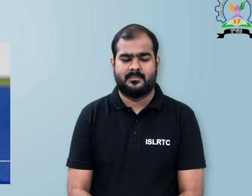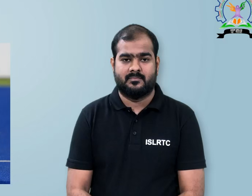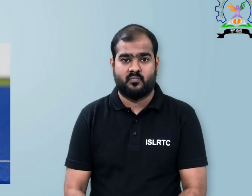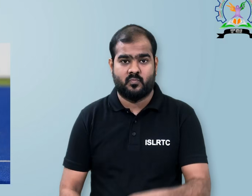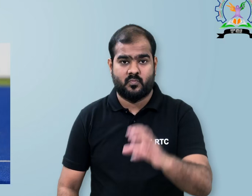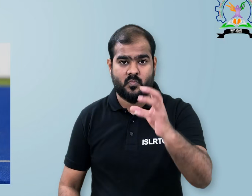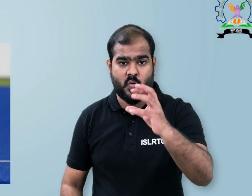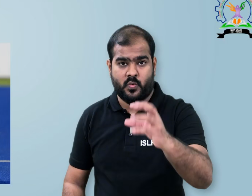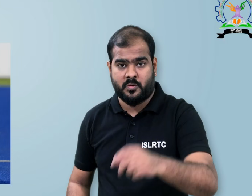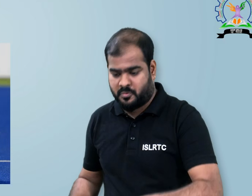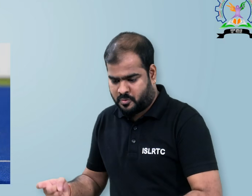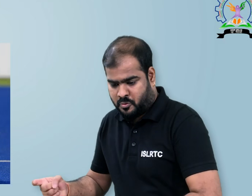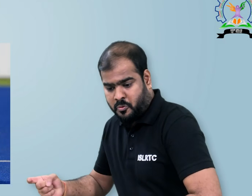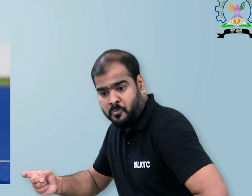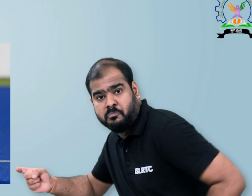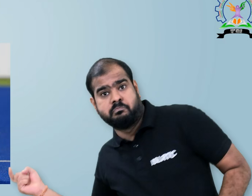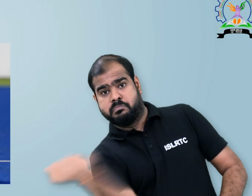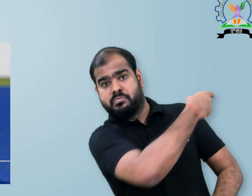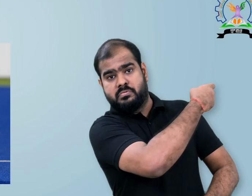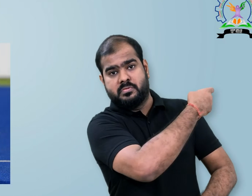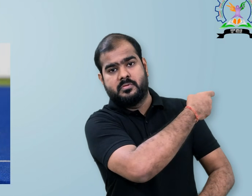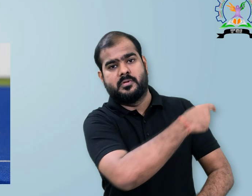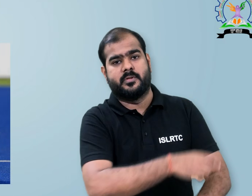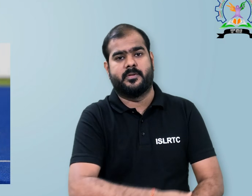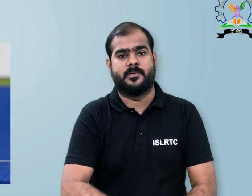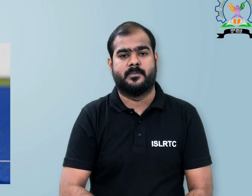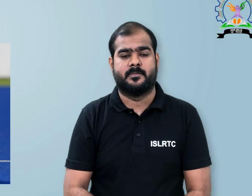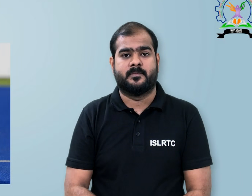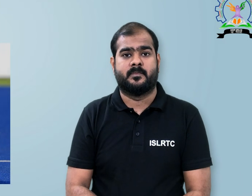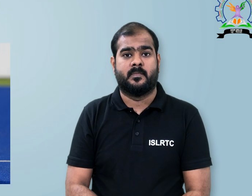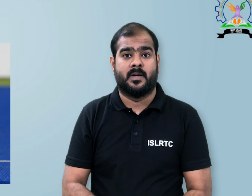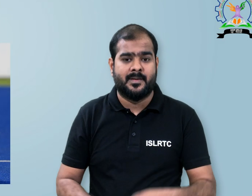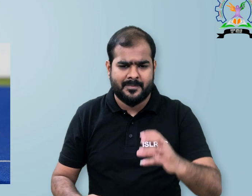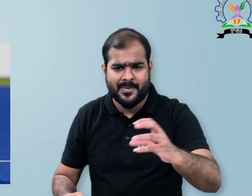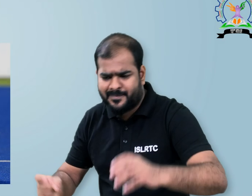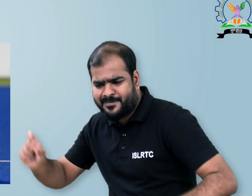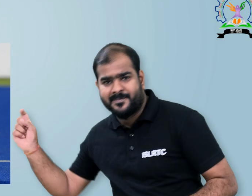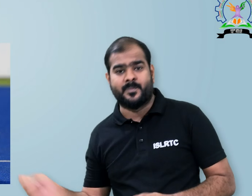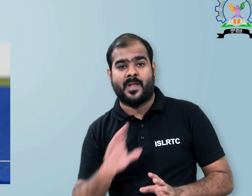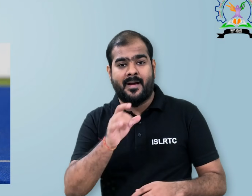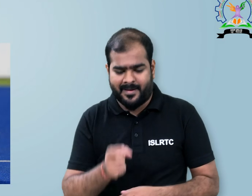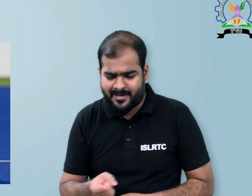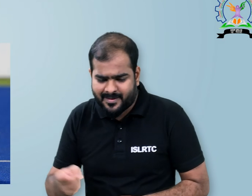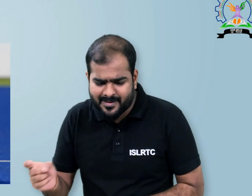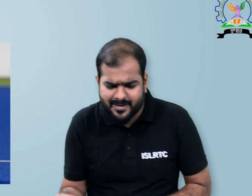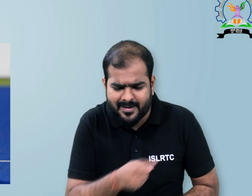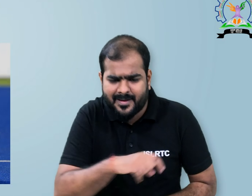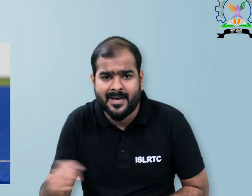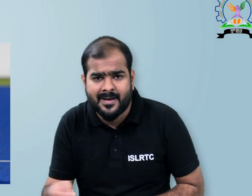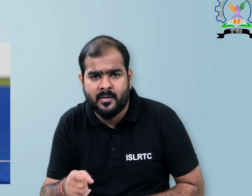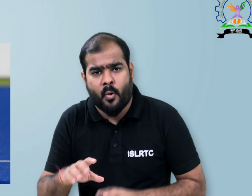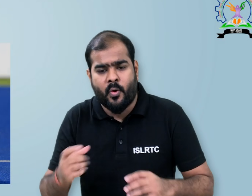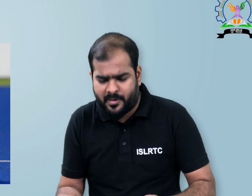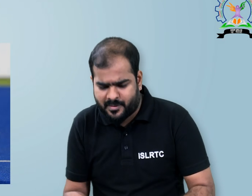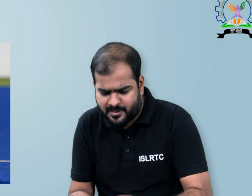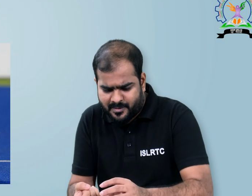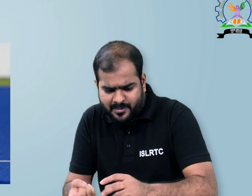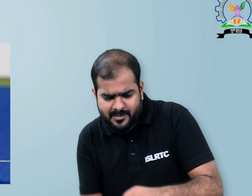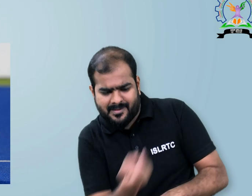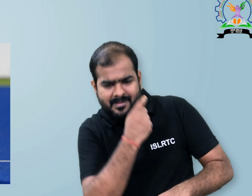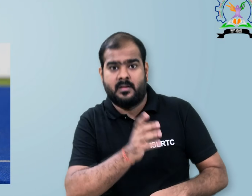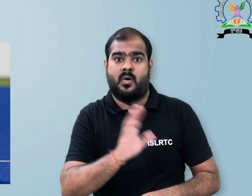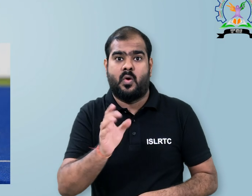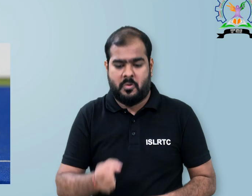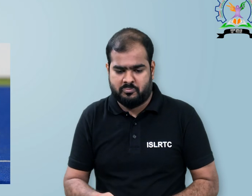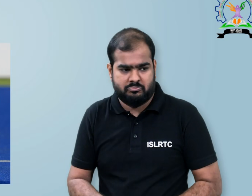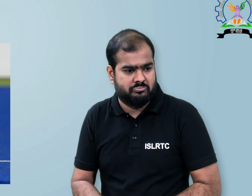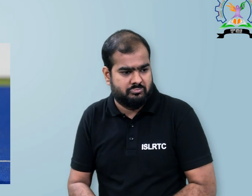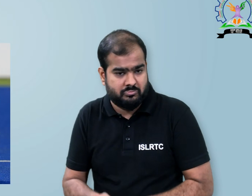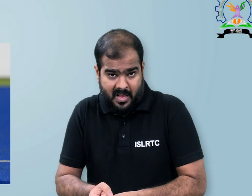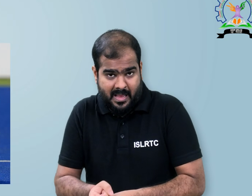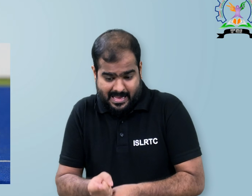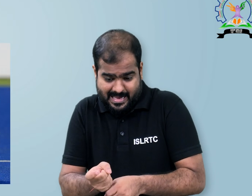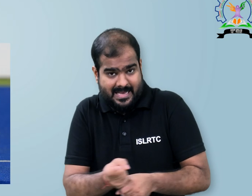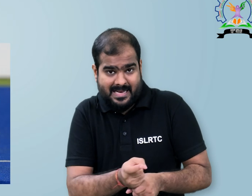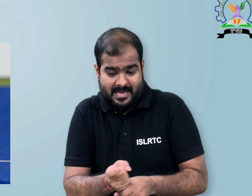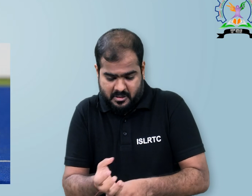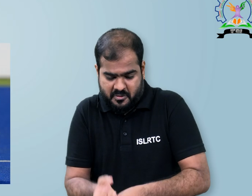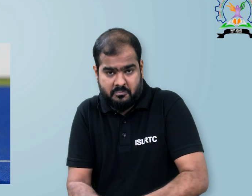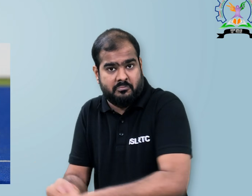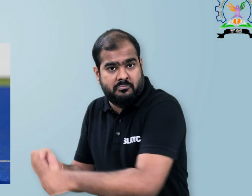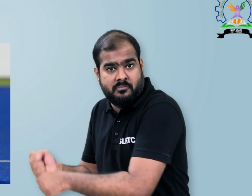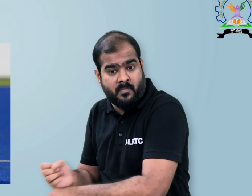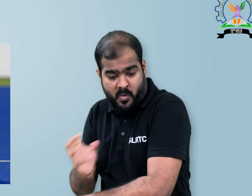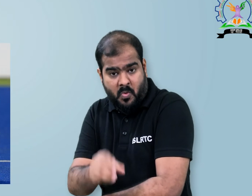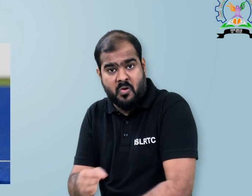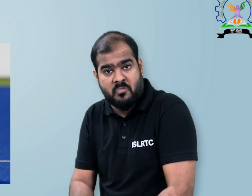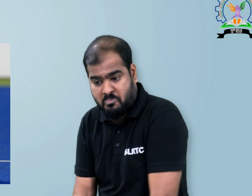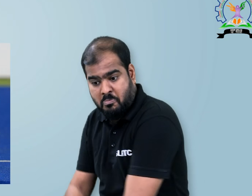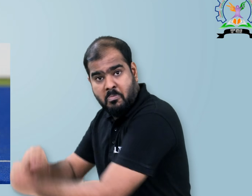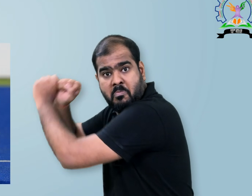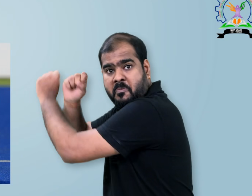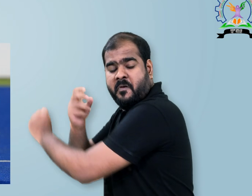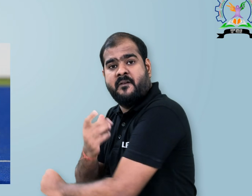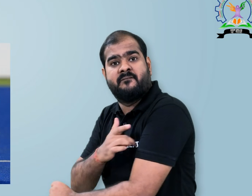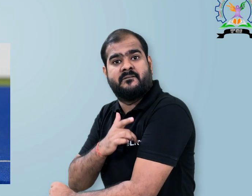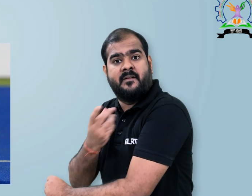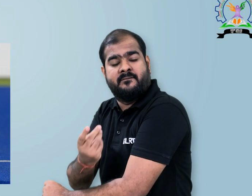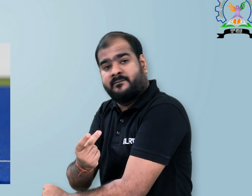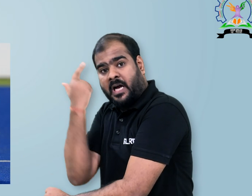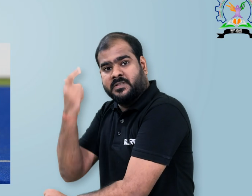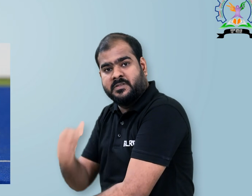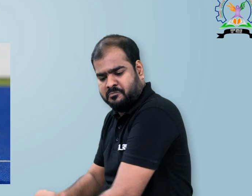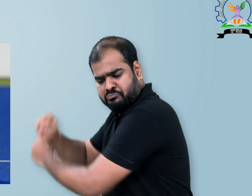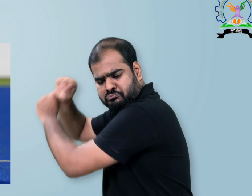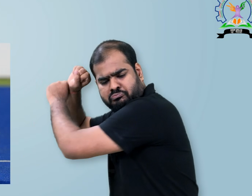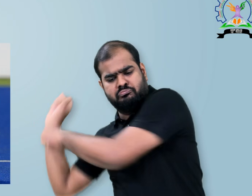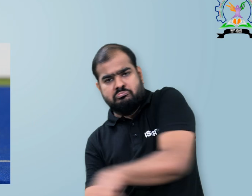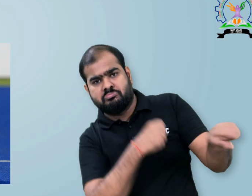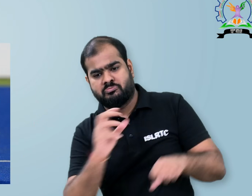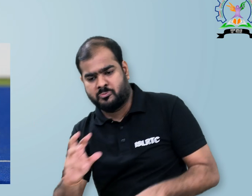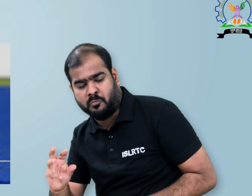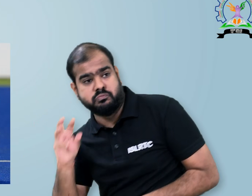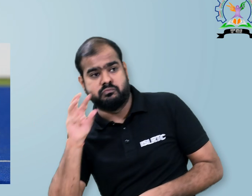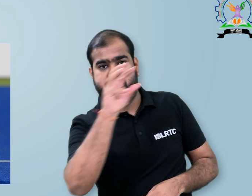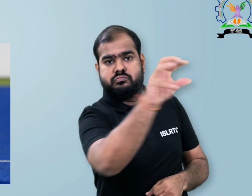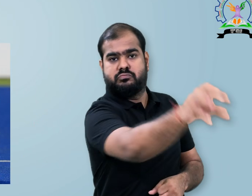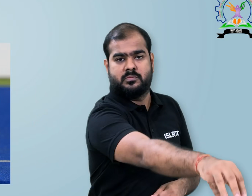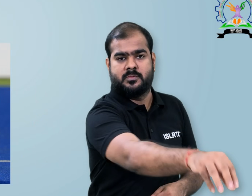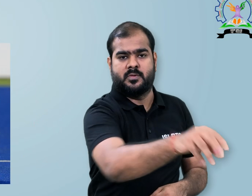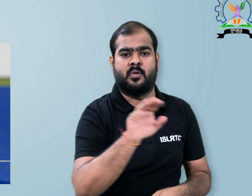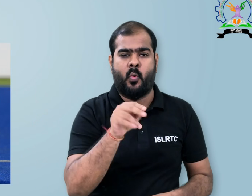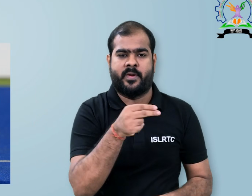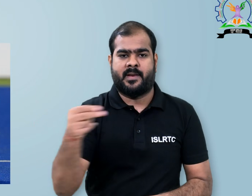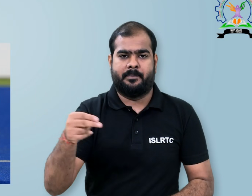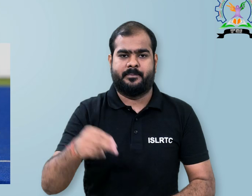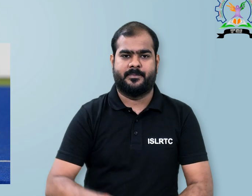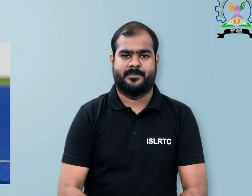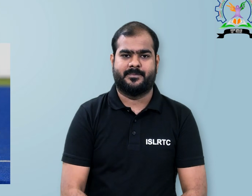Undercutting Undercutting: Illegally raising the ball in a dangerous manner by hitting it from underneath.